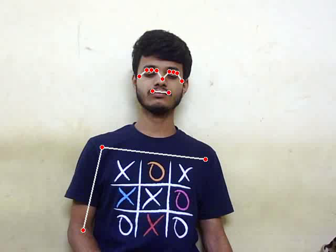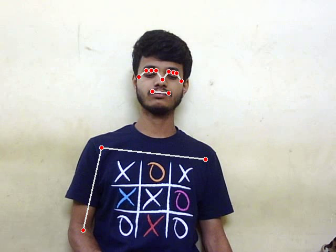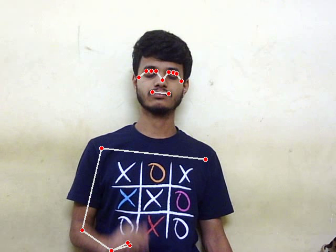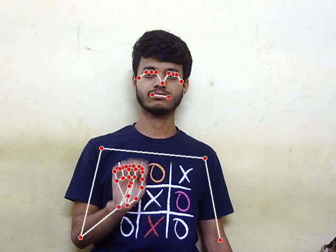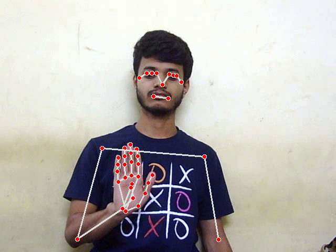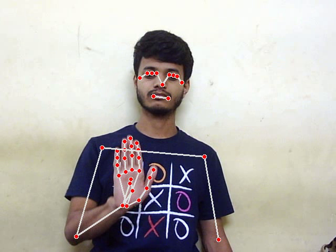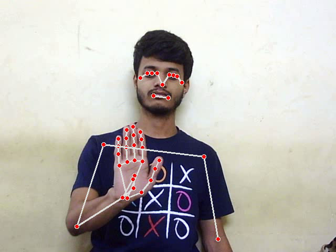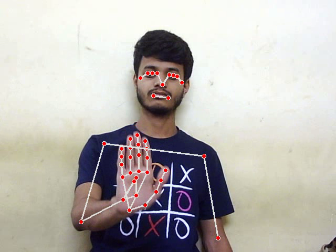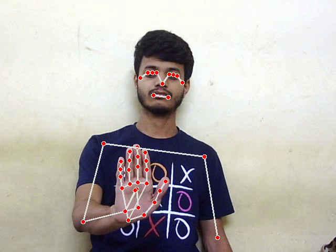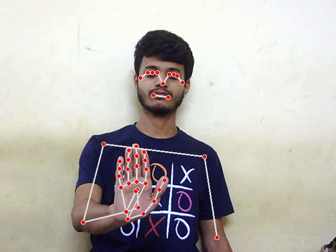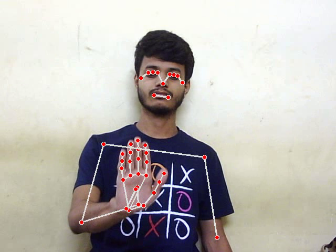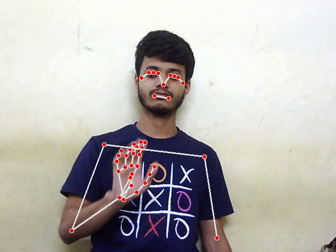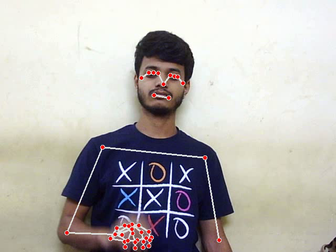your